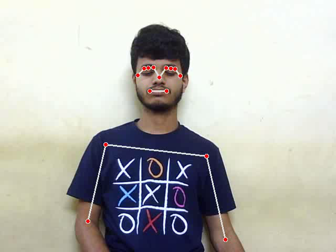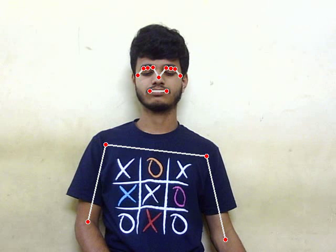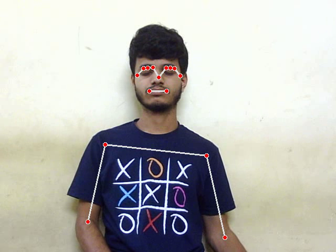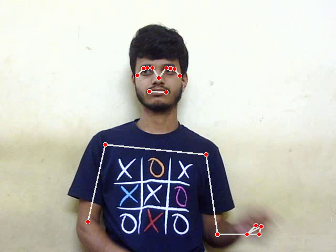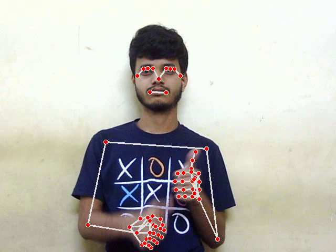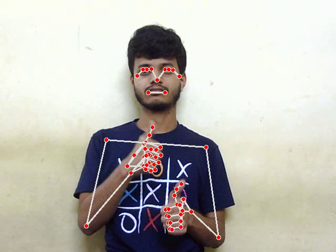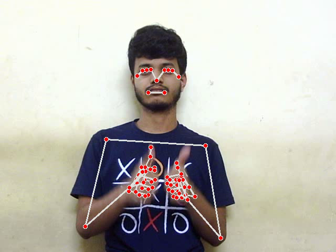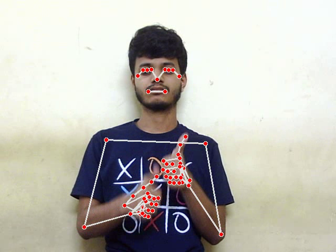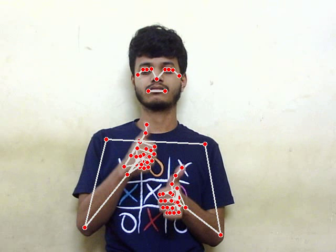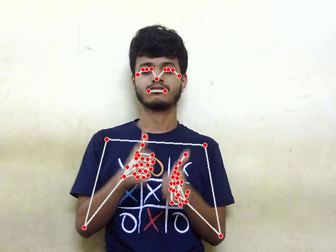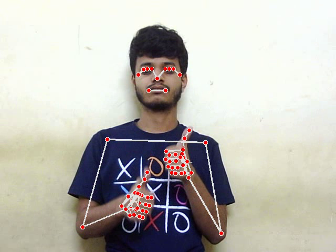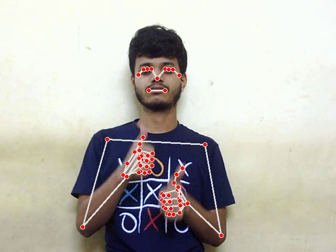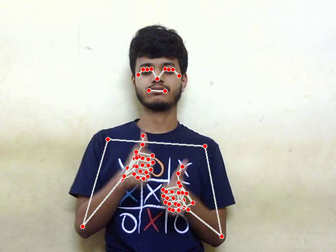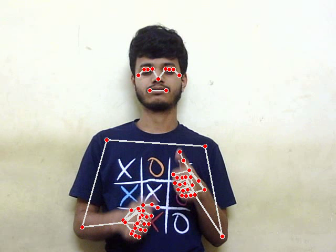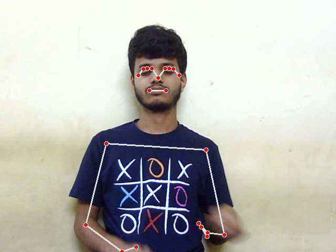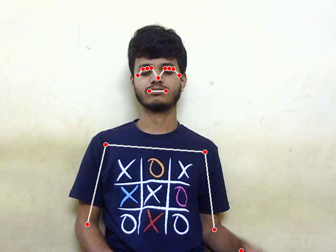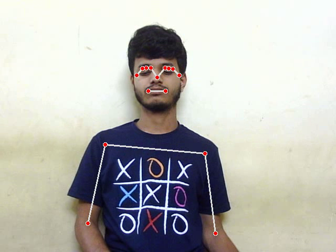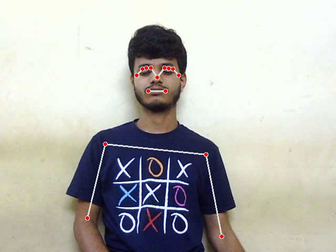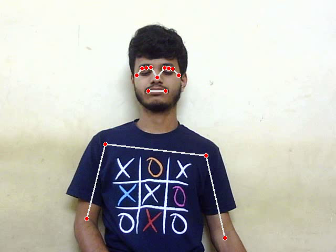which